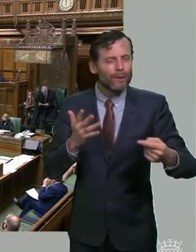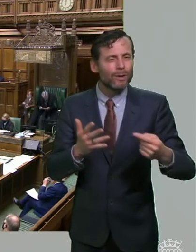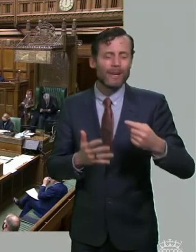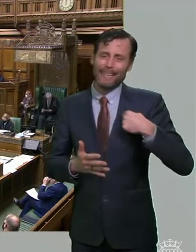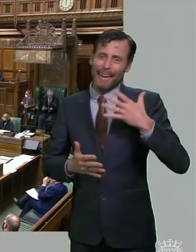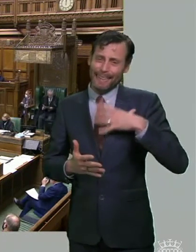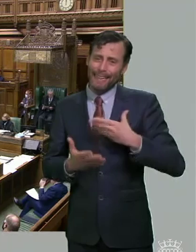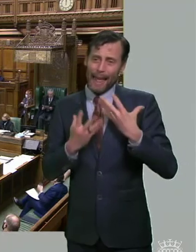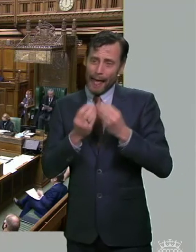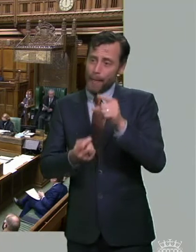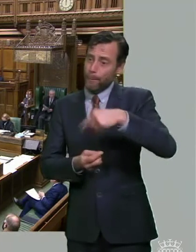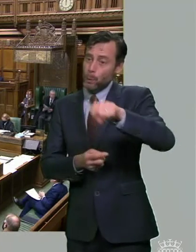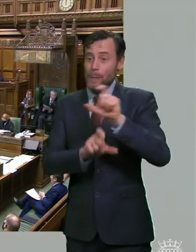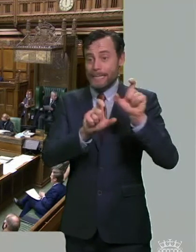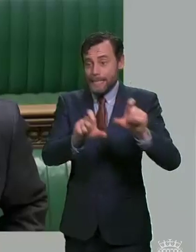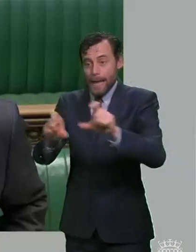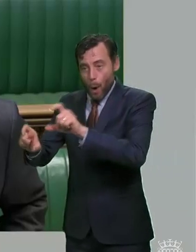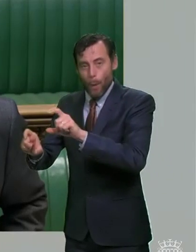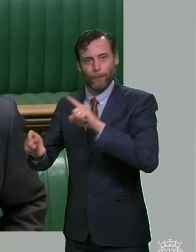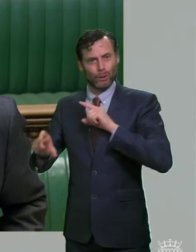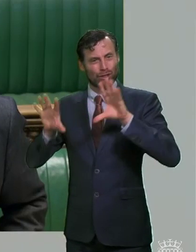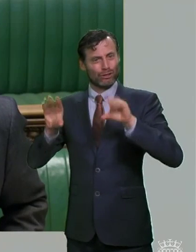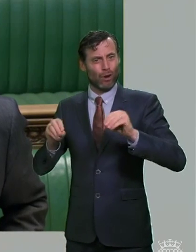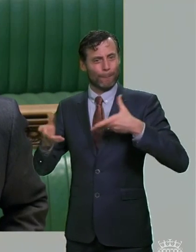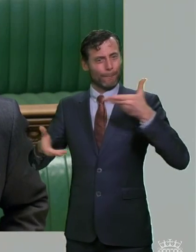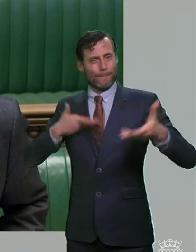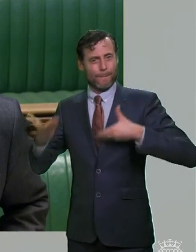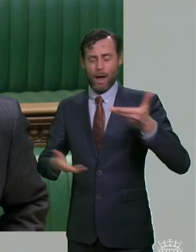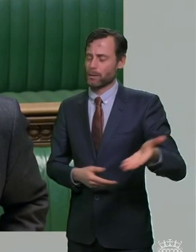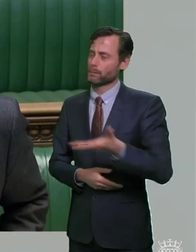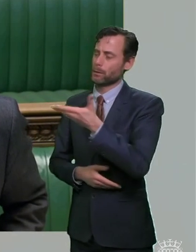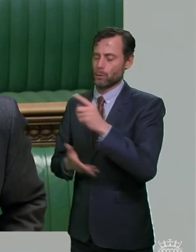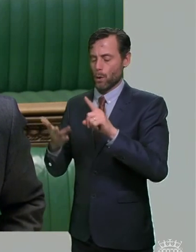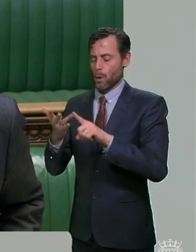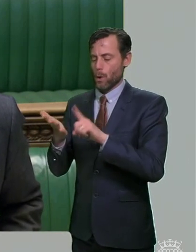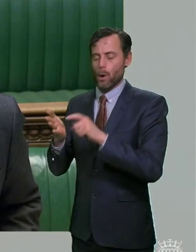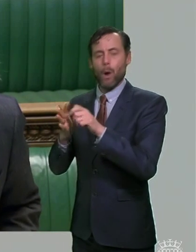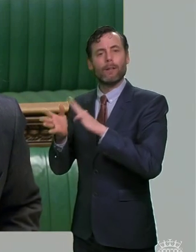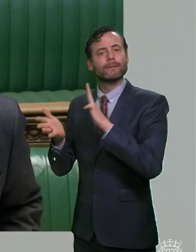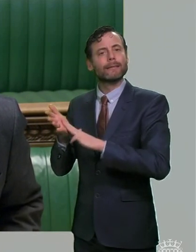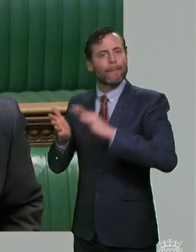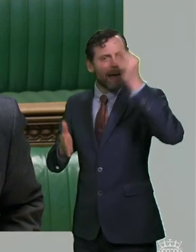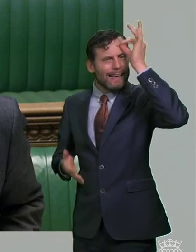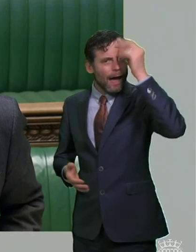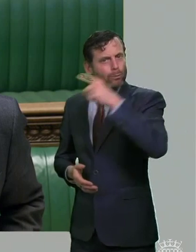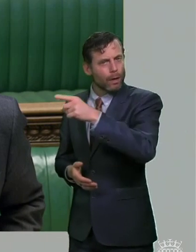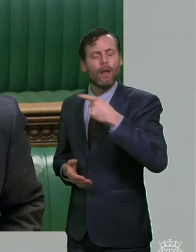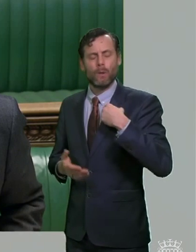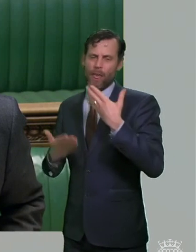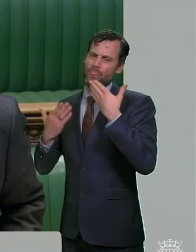I thank the honourable Gentleman and pay tribute to the work of everybody on Halton Council for everything that they have been doing throughout this pandemic.